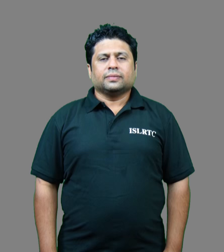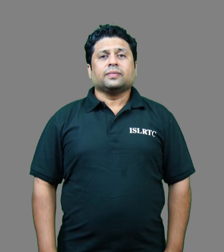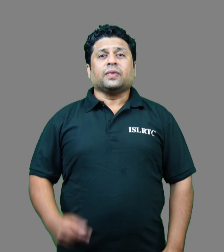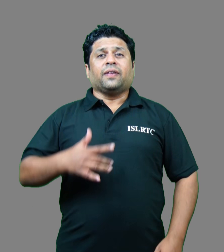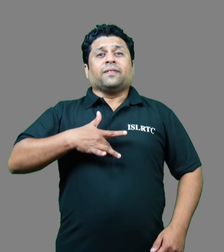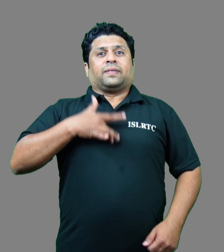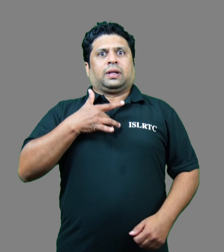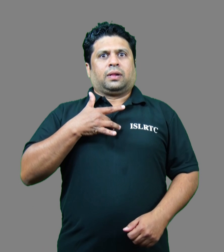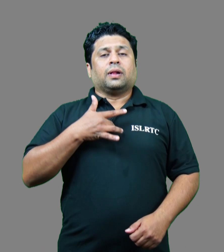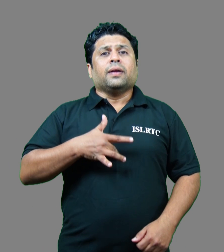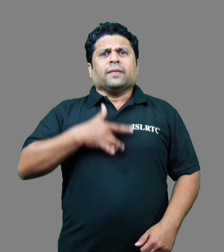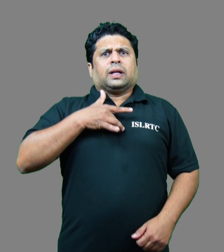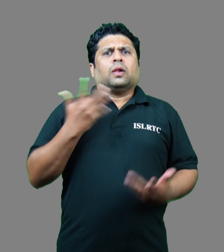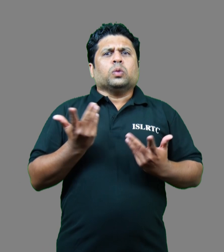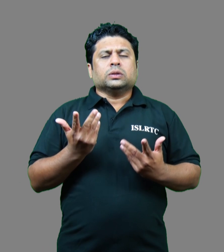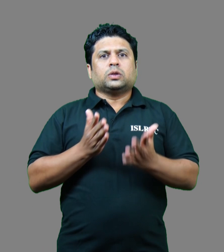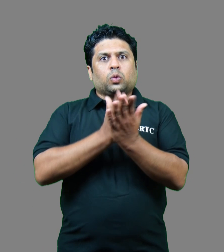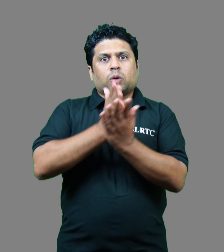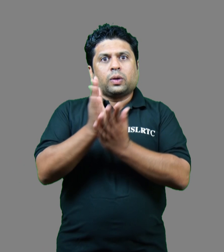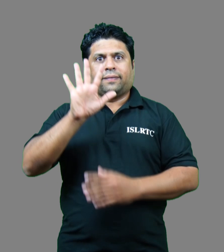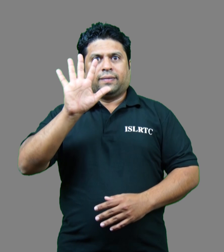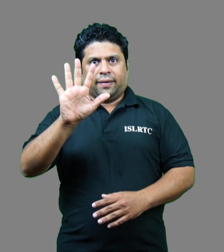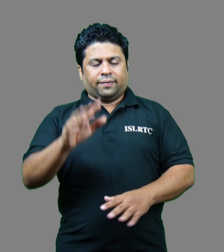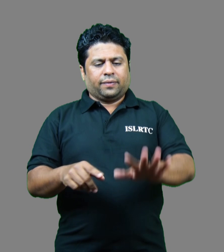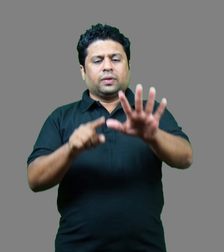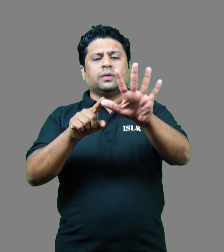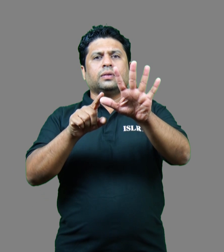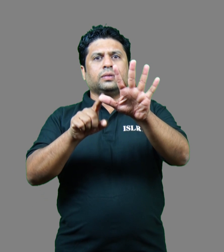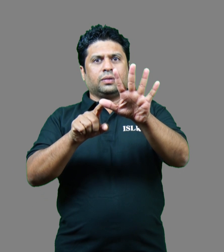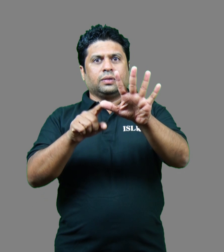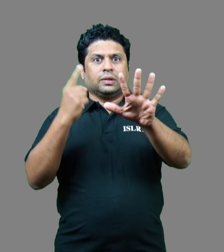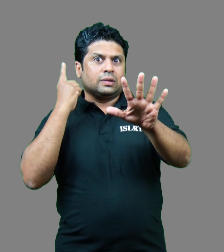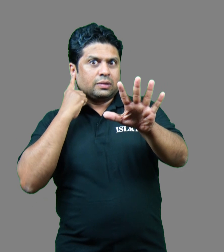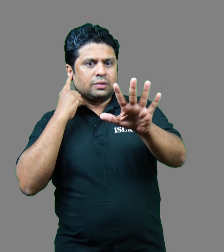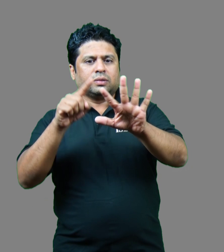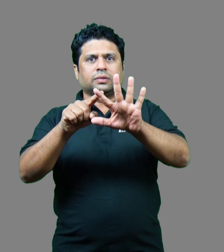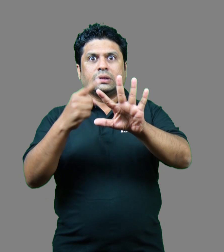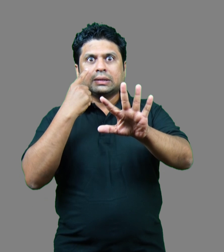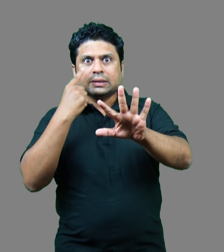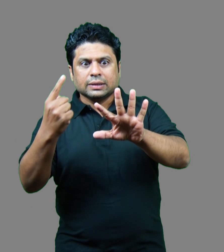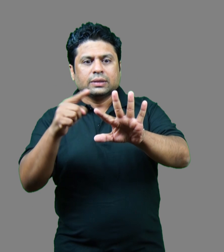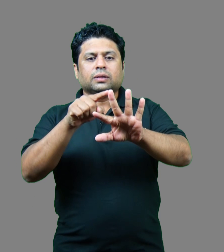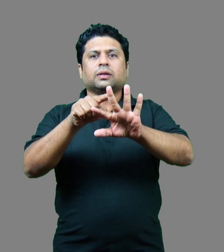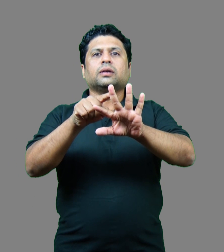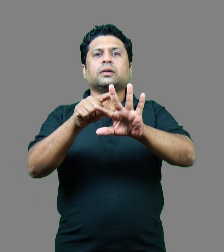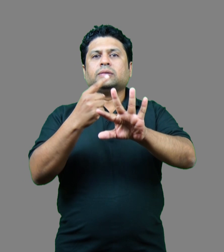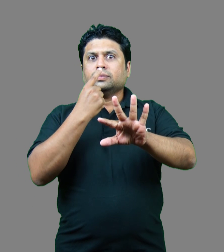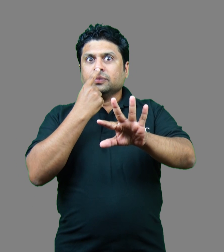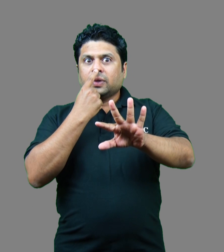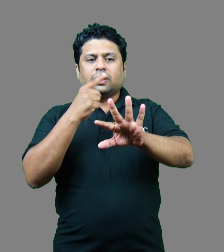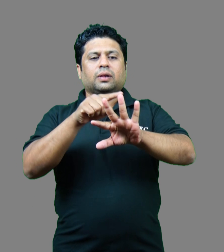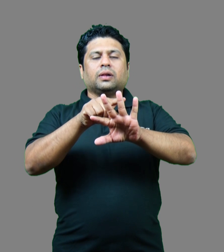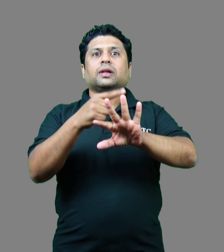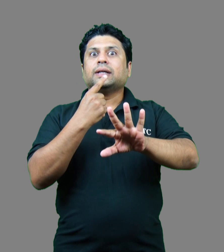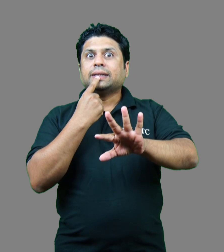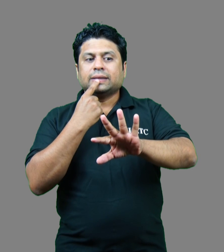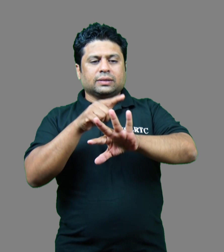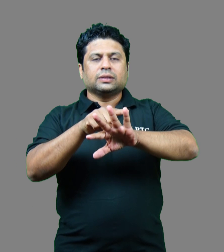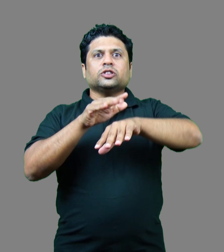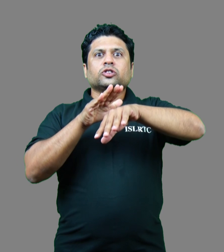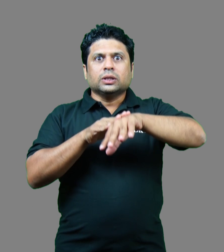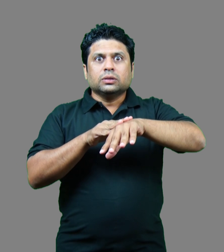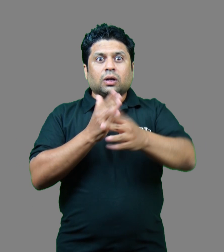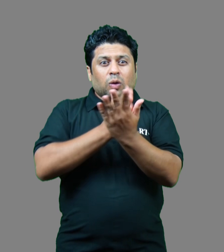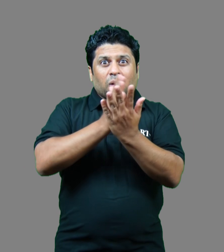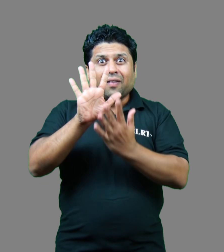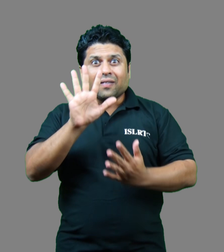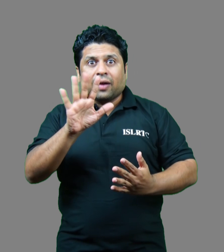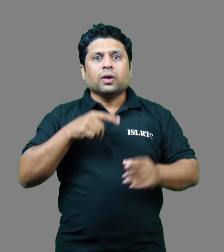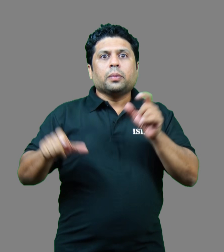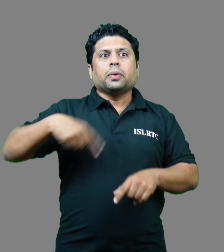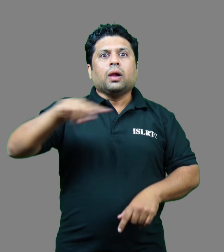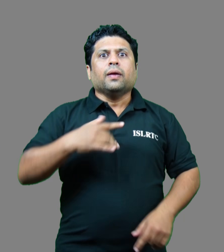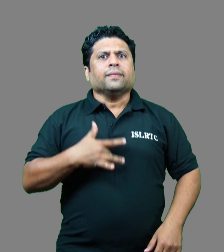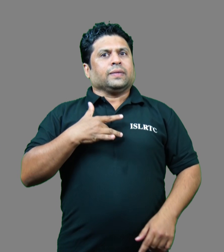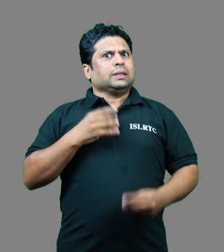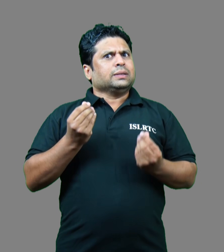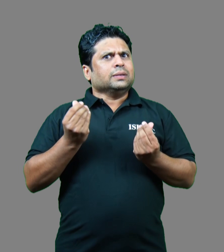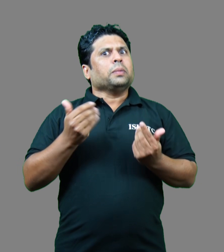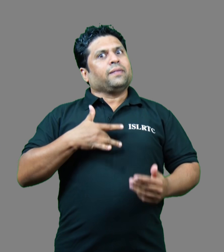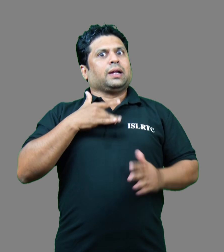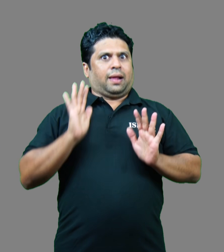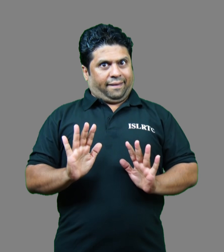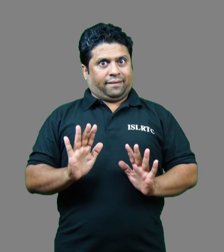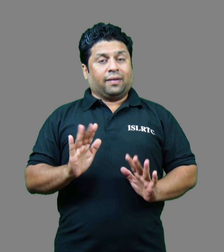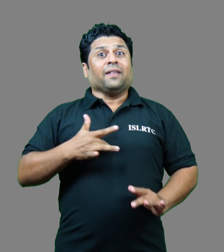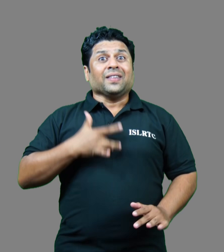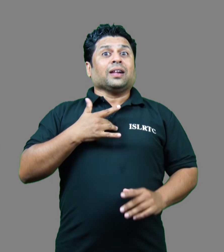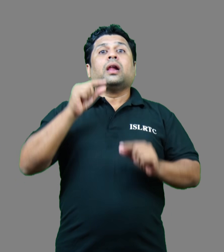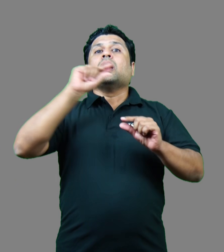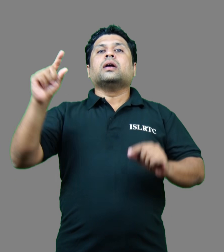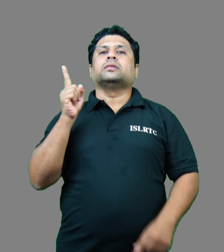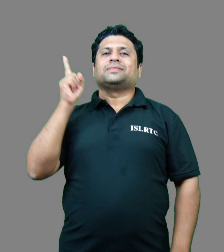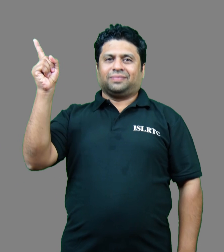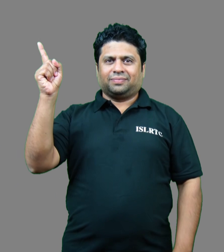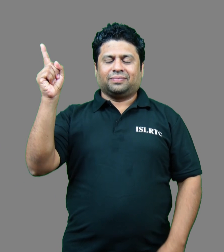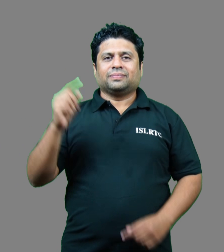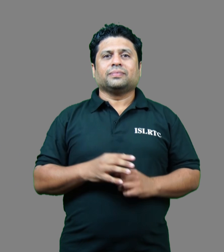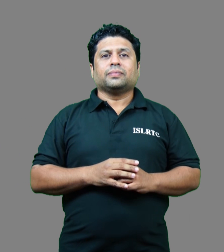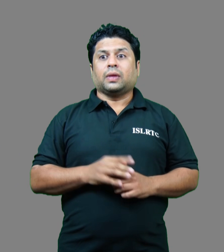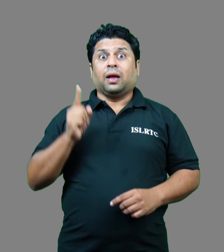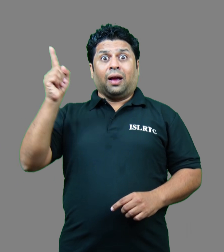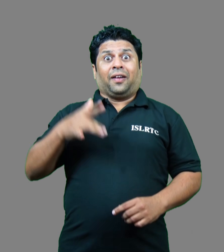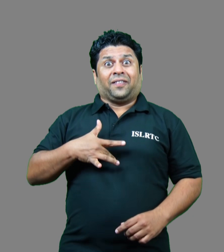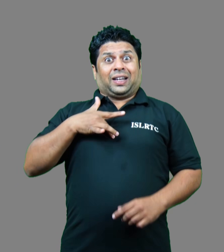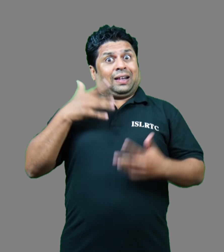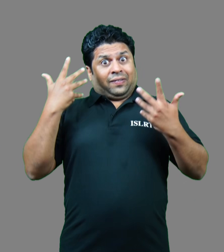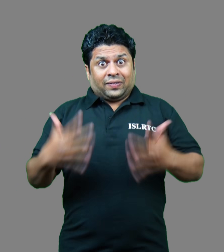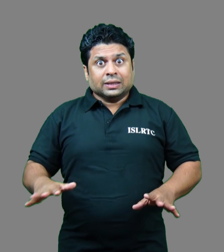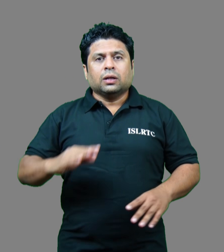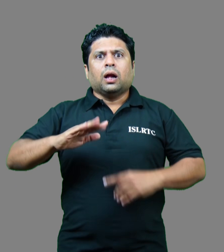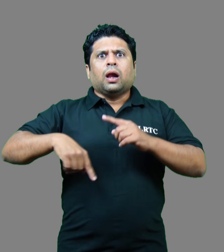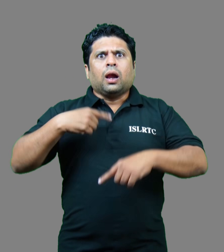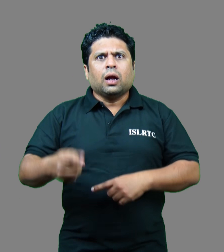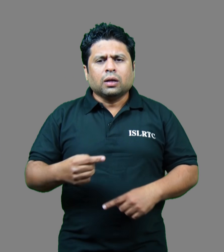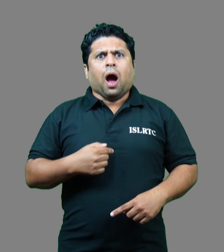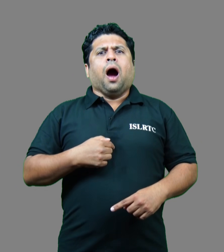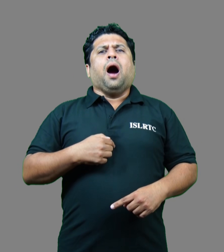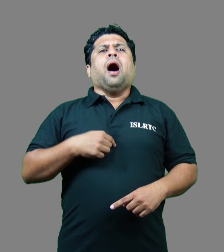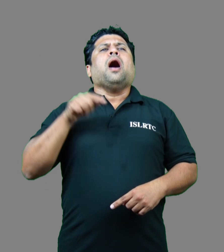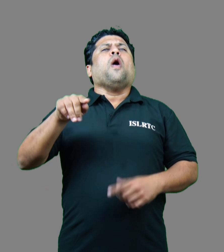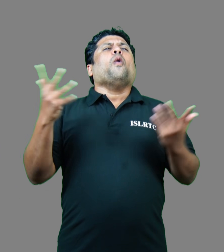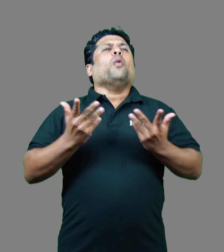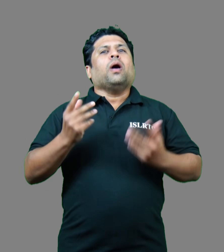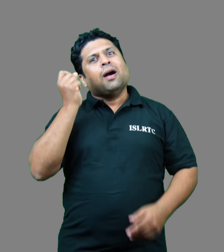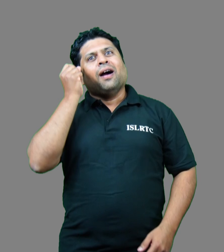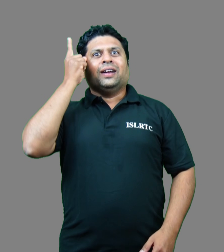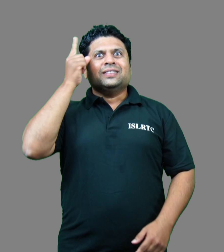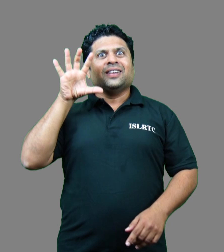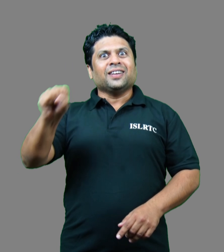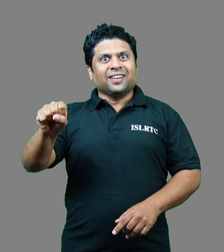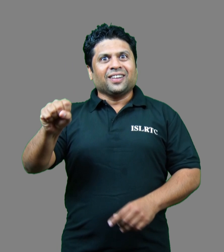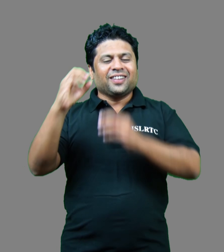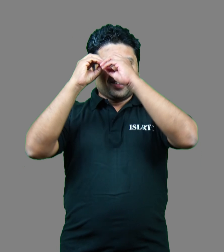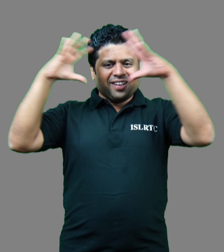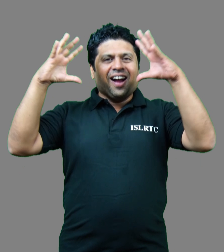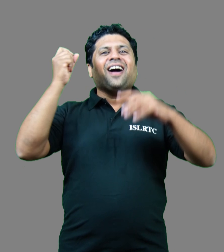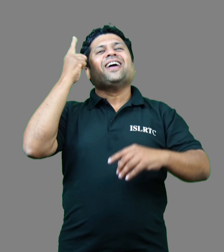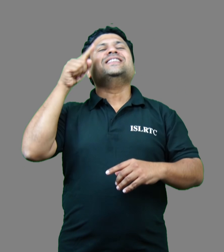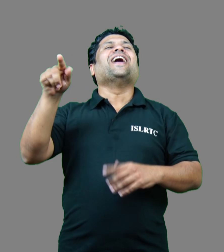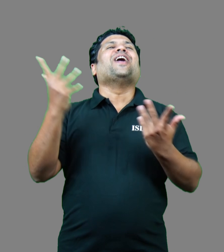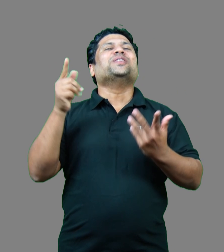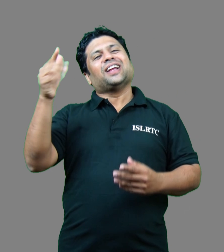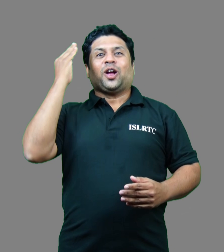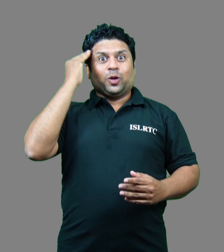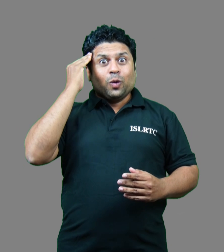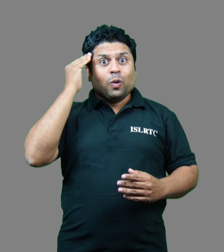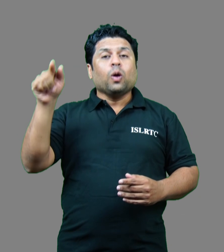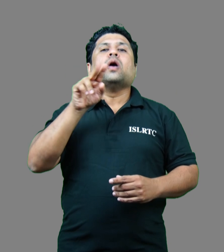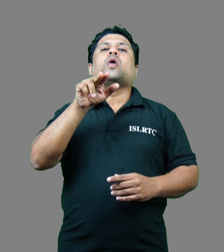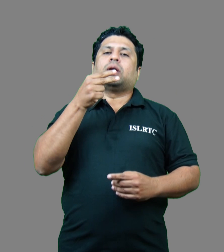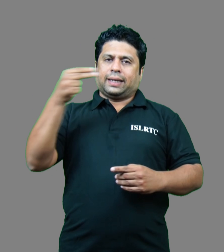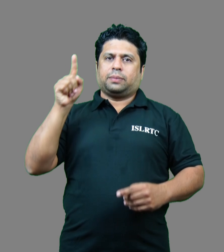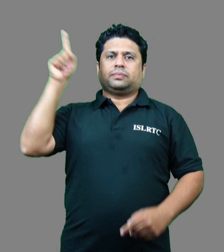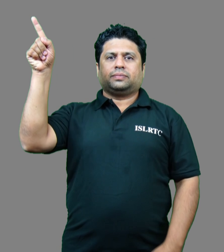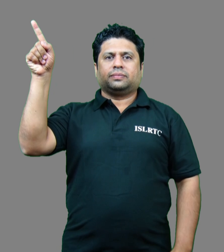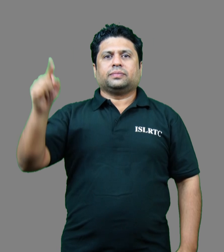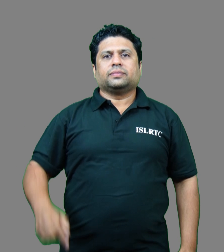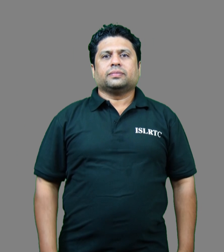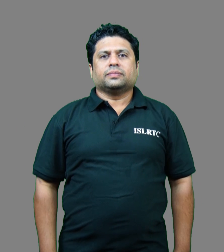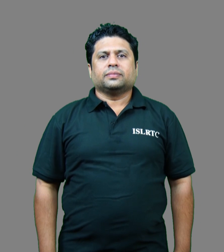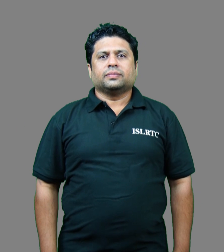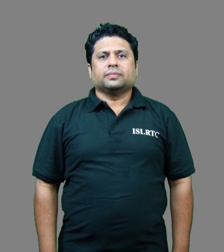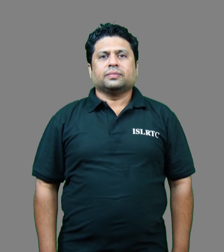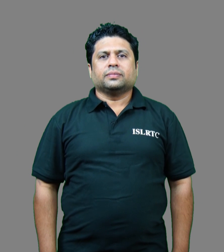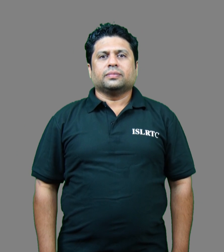Sensation Perception